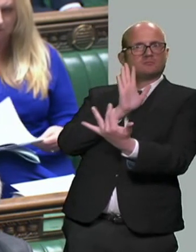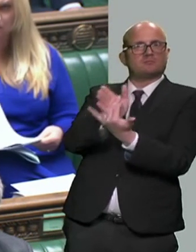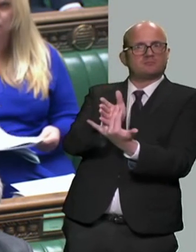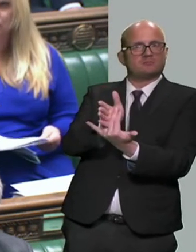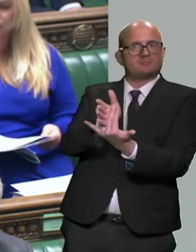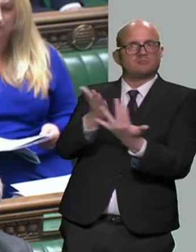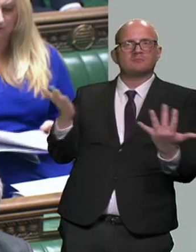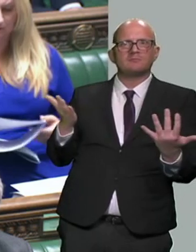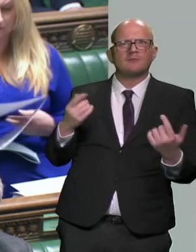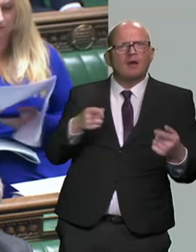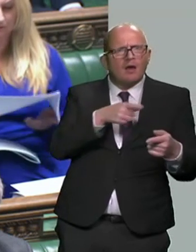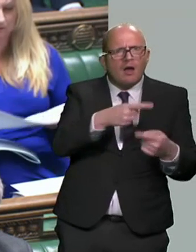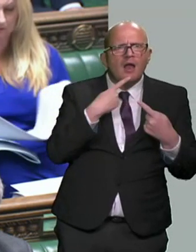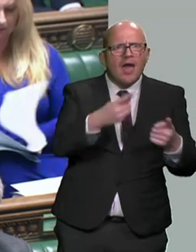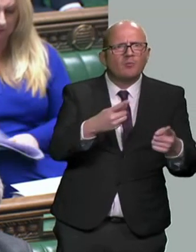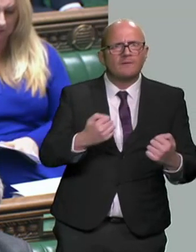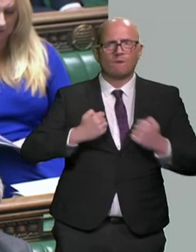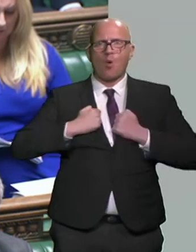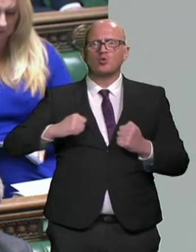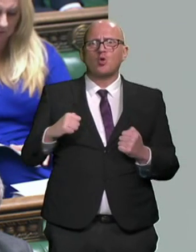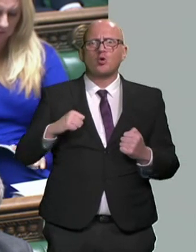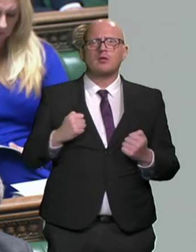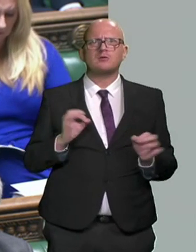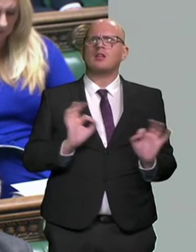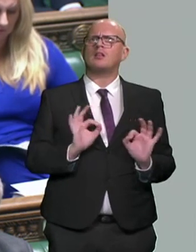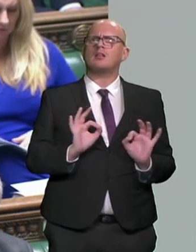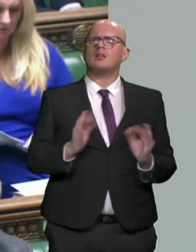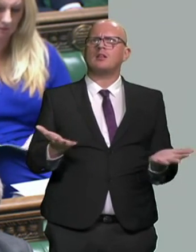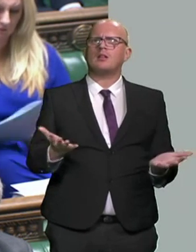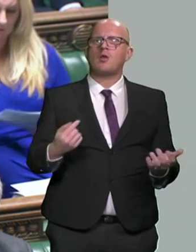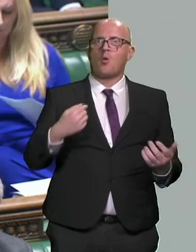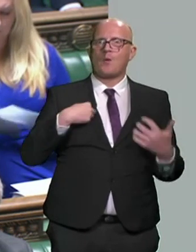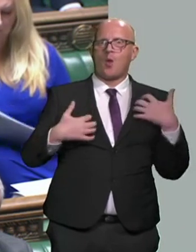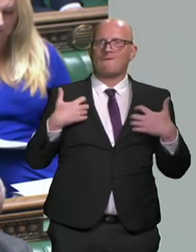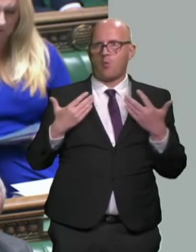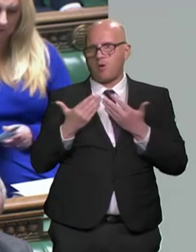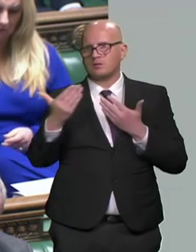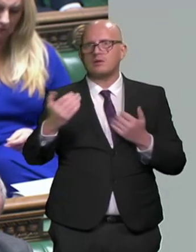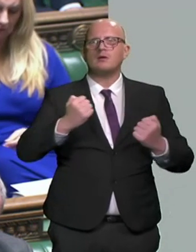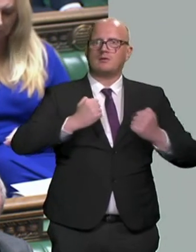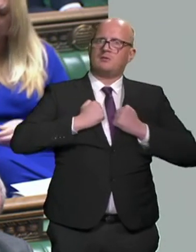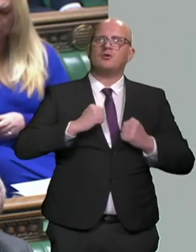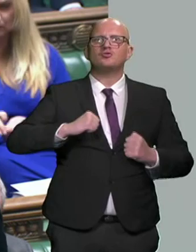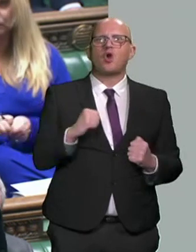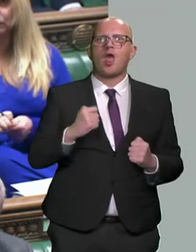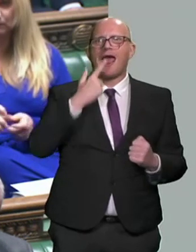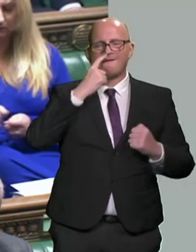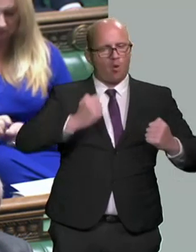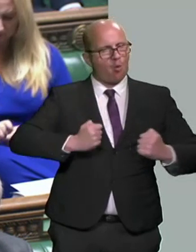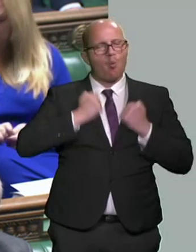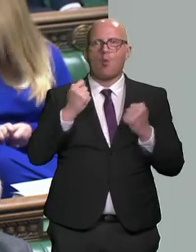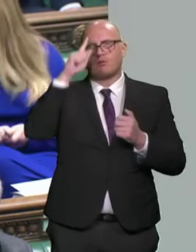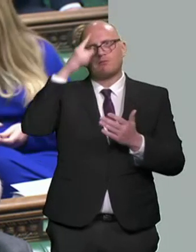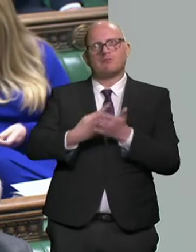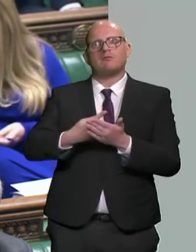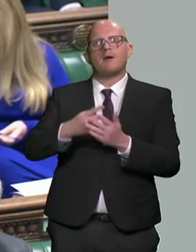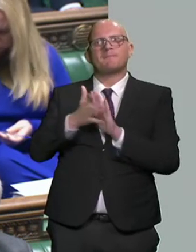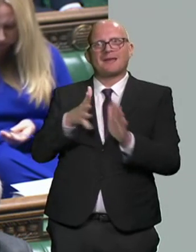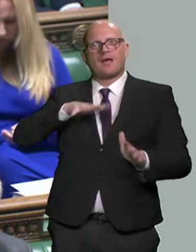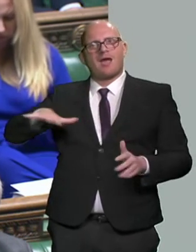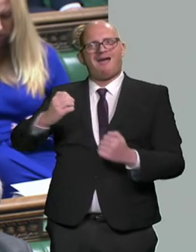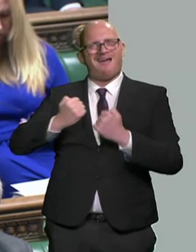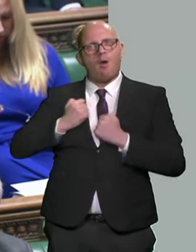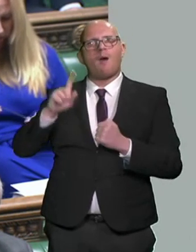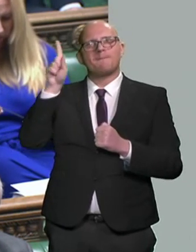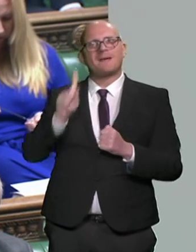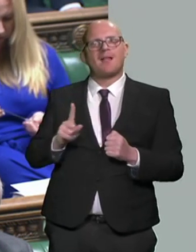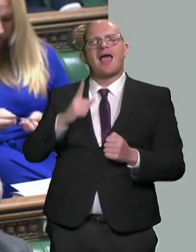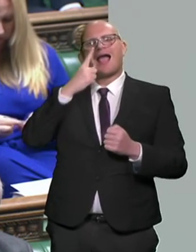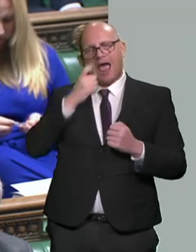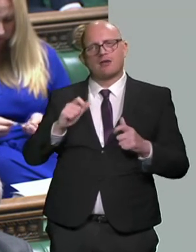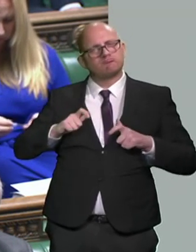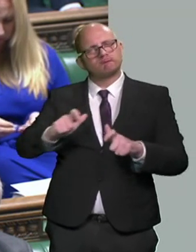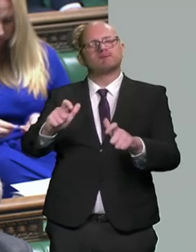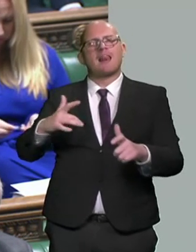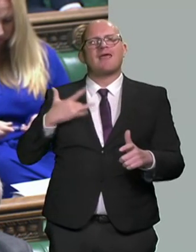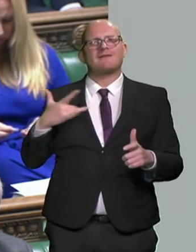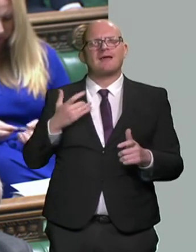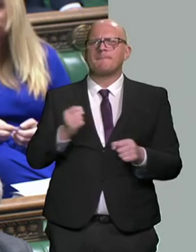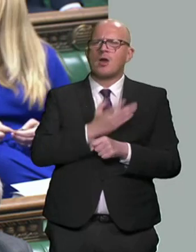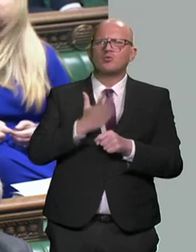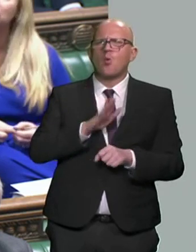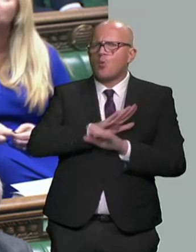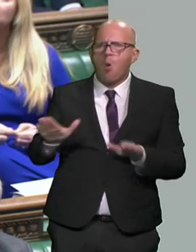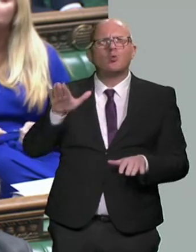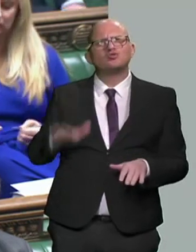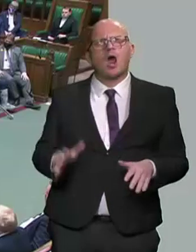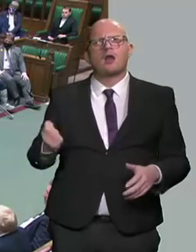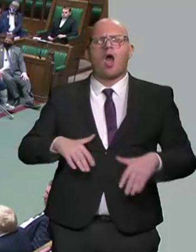We on the Scottish National party Benches look forward to the day when Scotland has a Government with the full fiscal powers to make sure that all our people can have a decent standard of living, and that no child goes to bed with an empty tummy in a cold home.